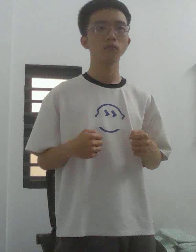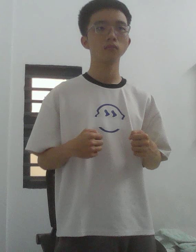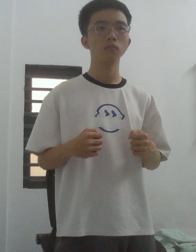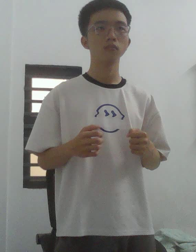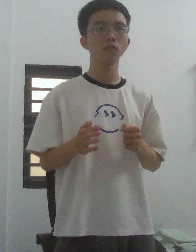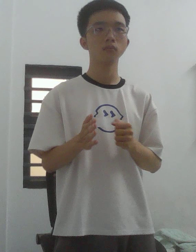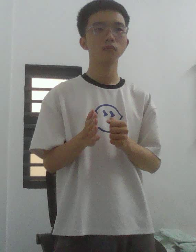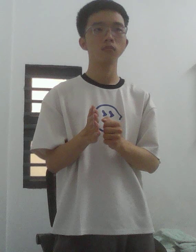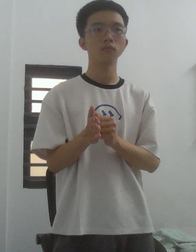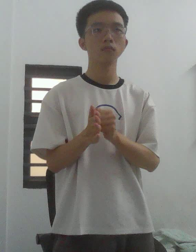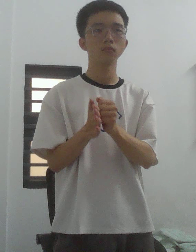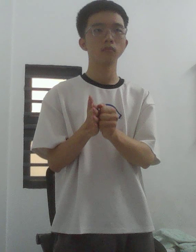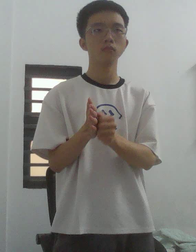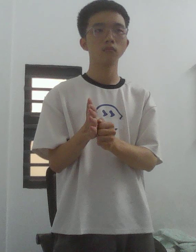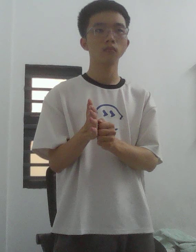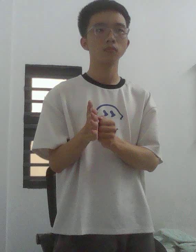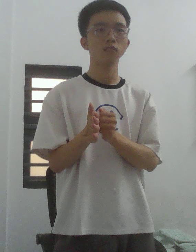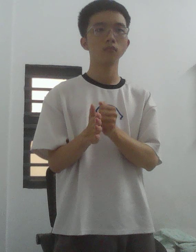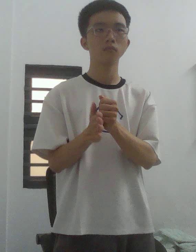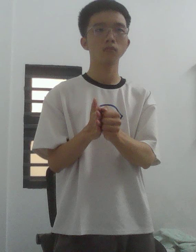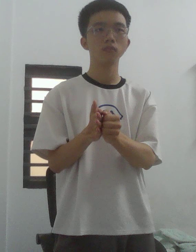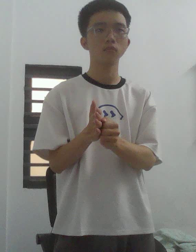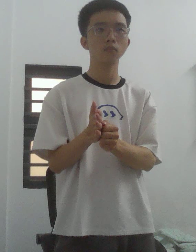thang